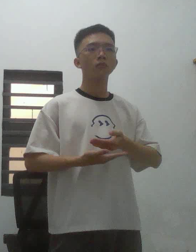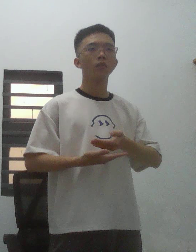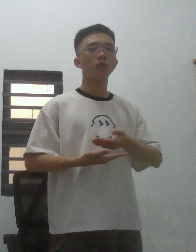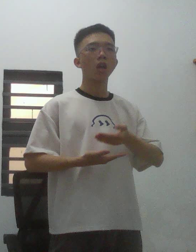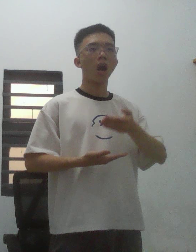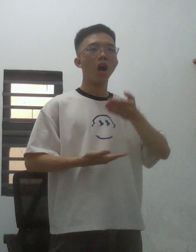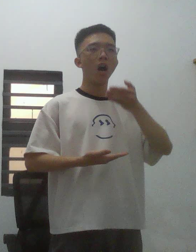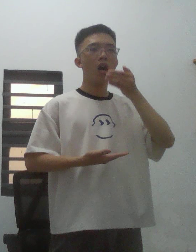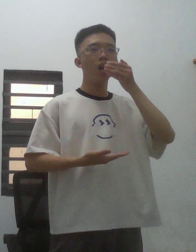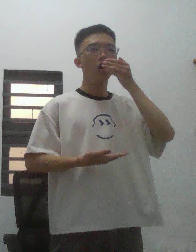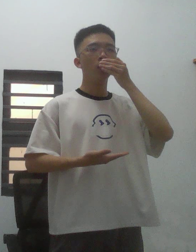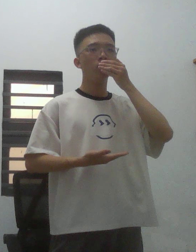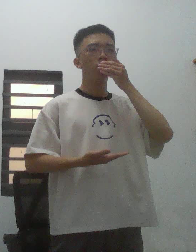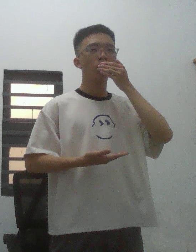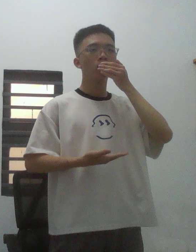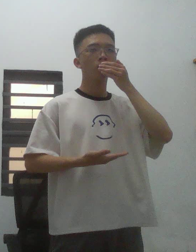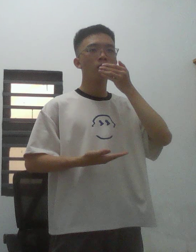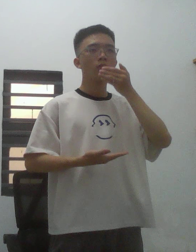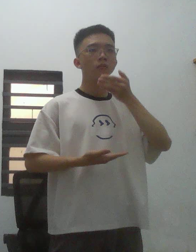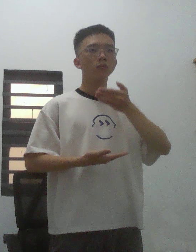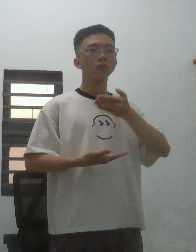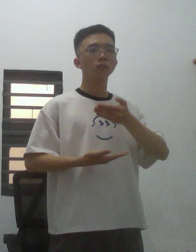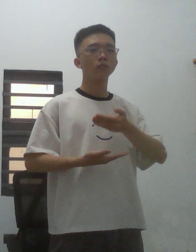sup